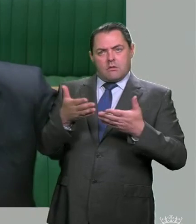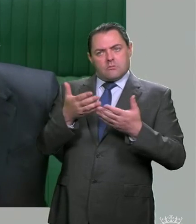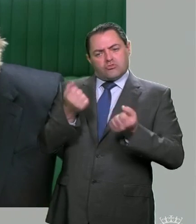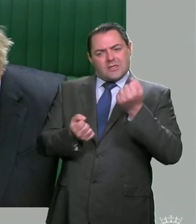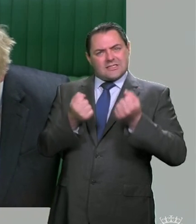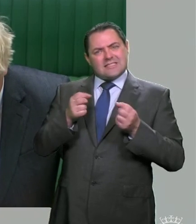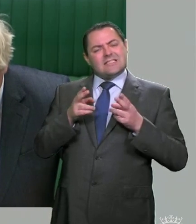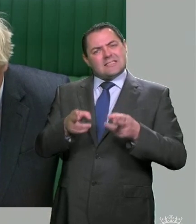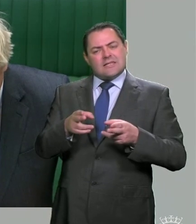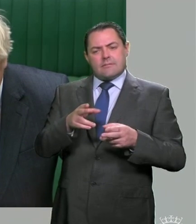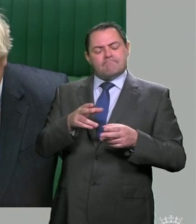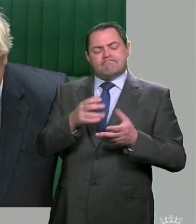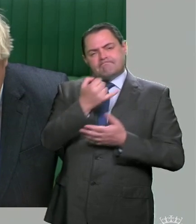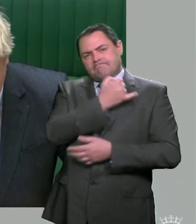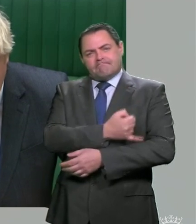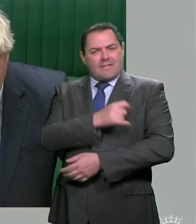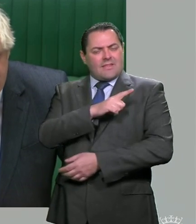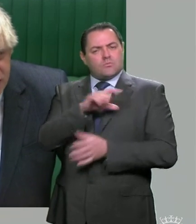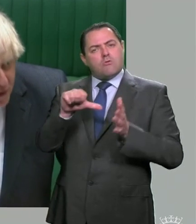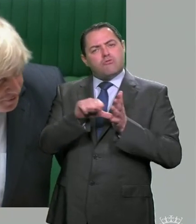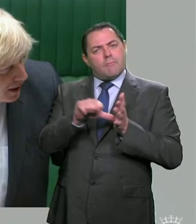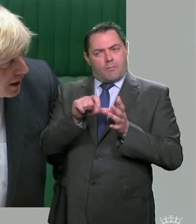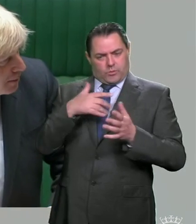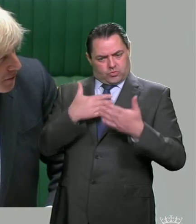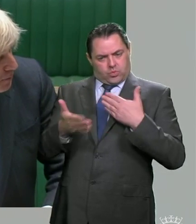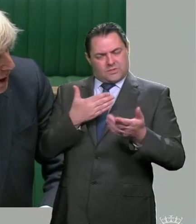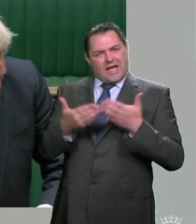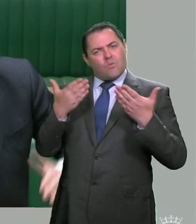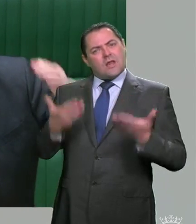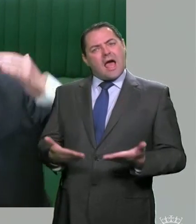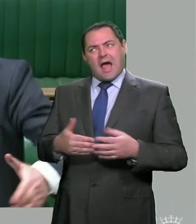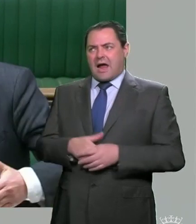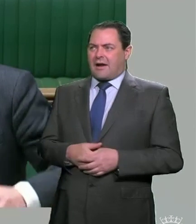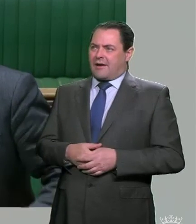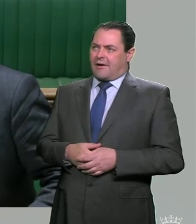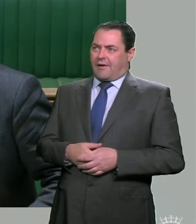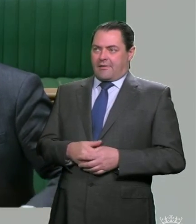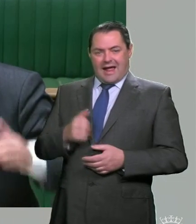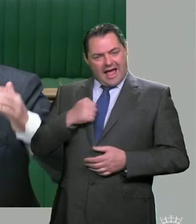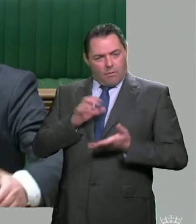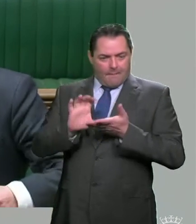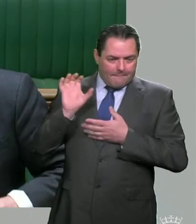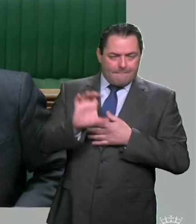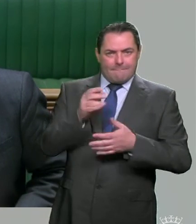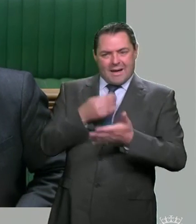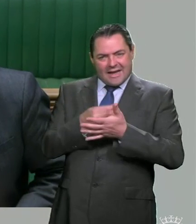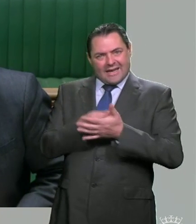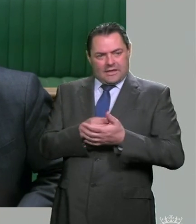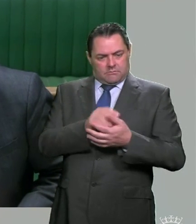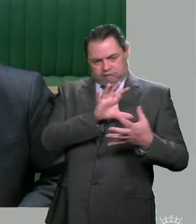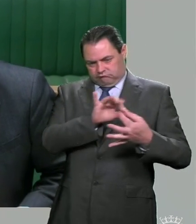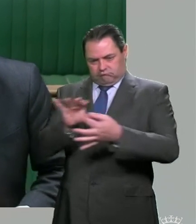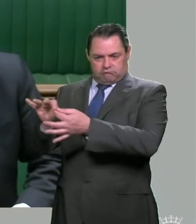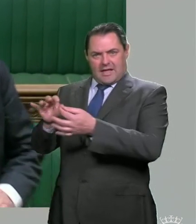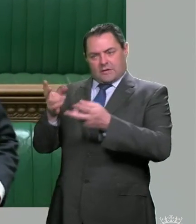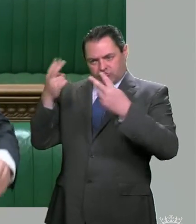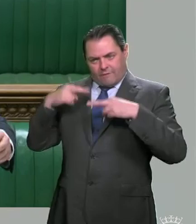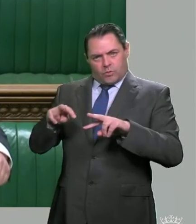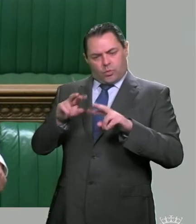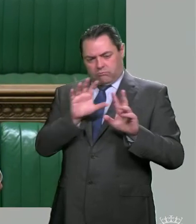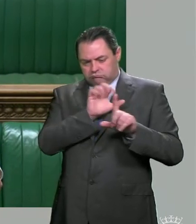That is exactly what we are addressing by our investment and with our end-to-end rape review.